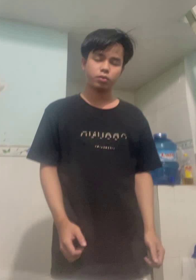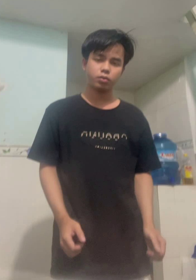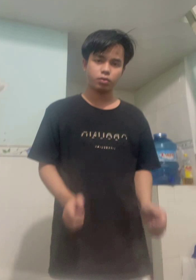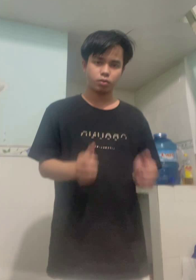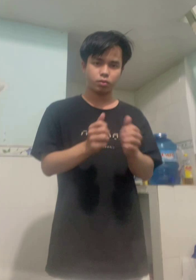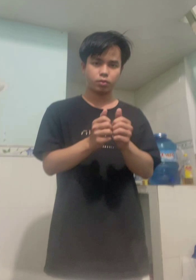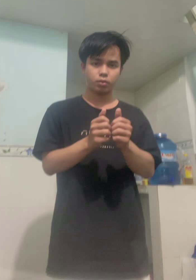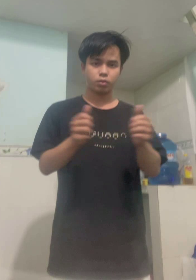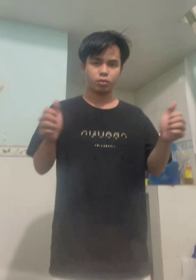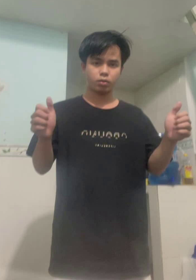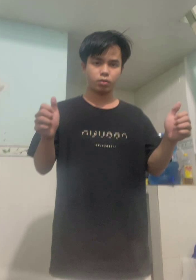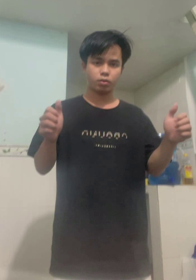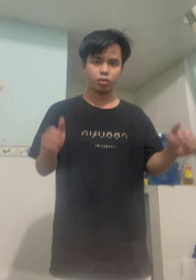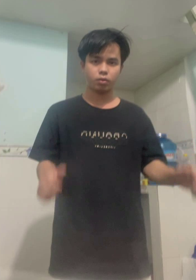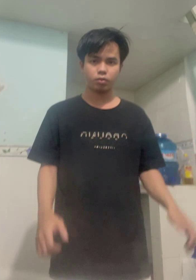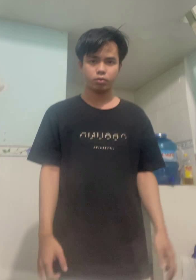chia cat